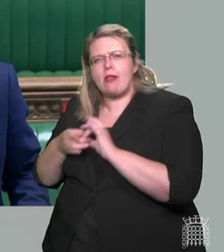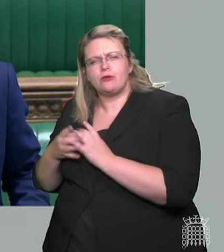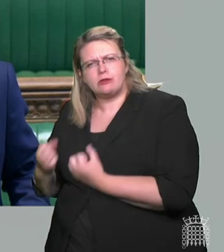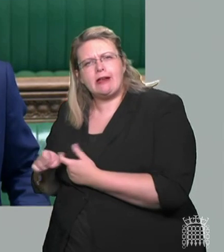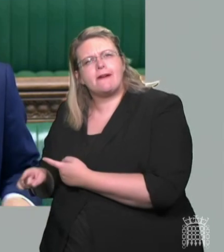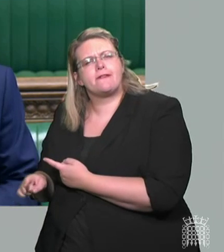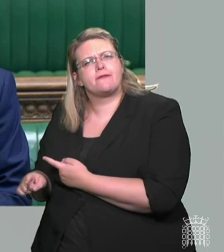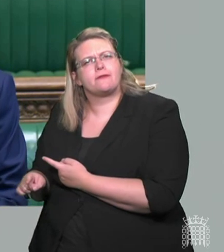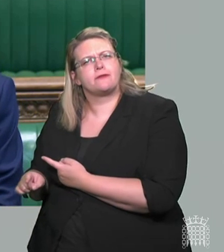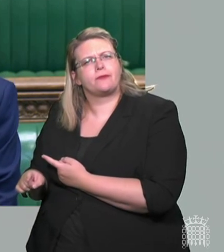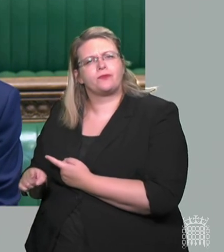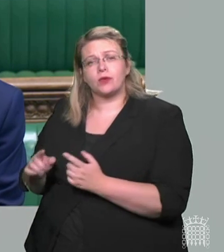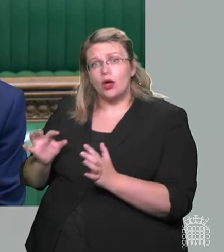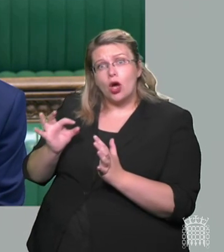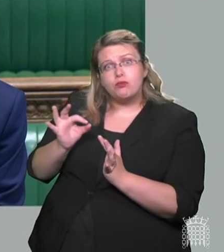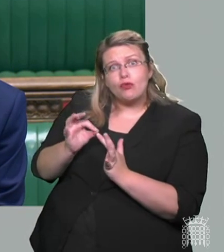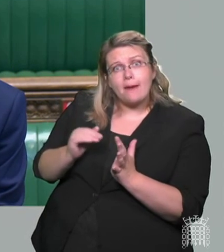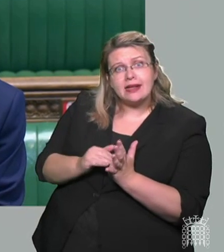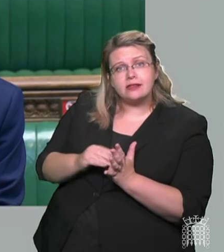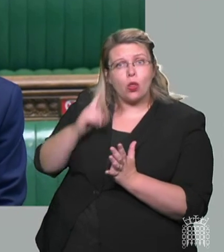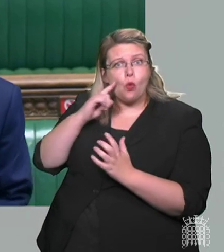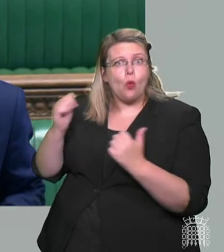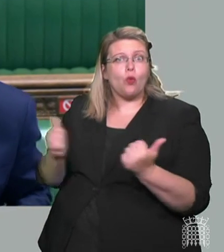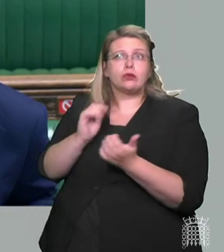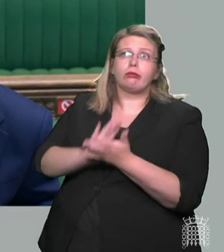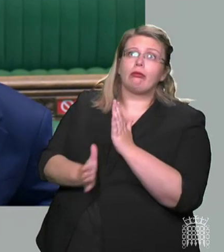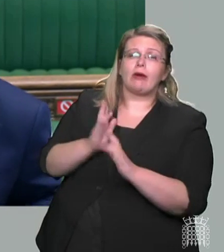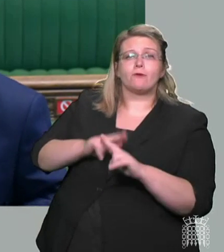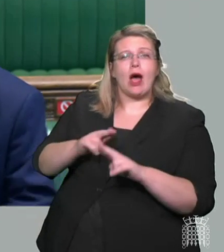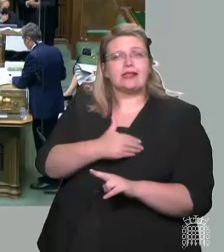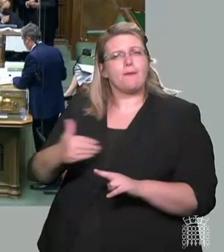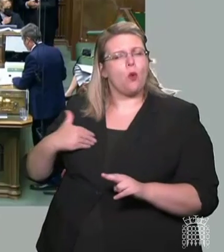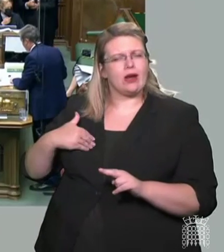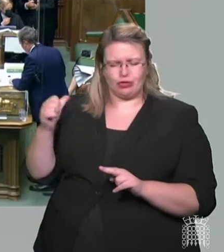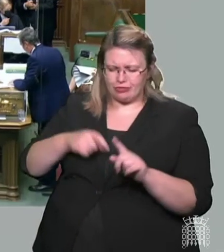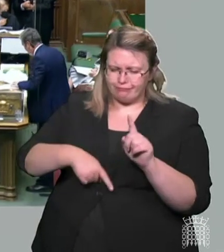Why on earth did the Prime Minister judge that this matter was closed on Friday morning?